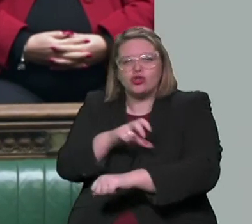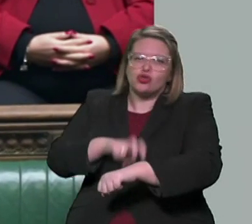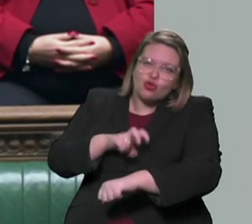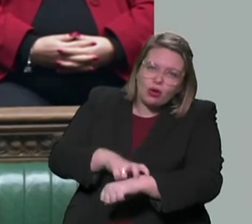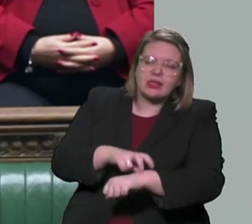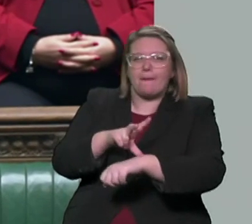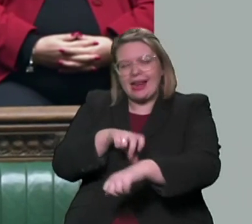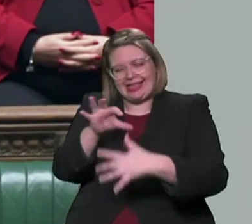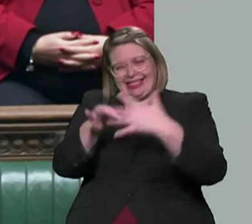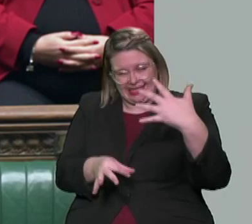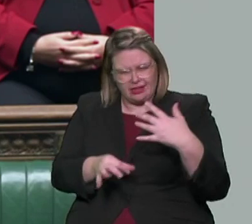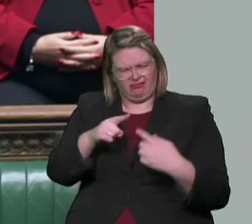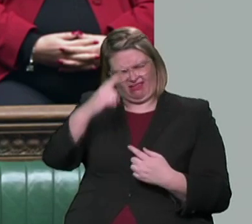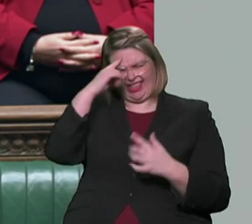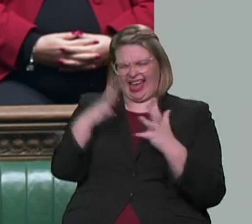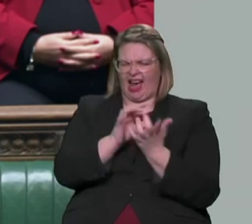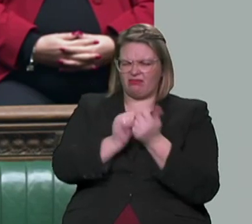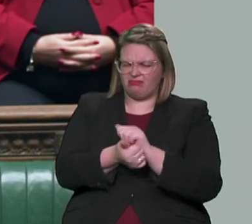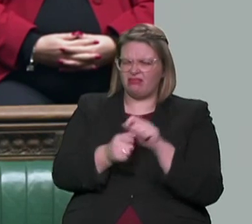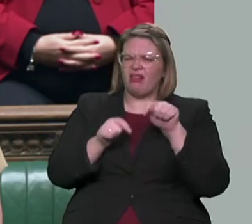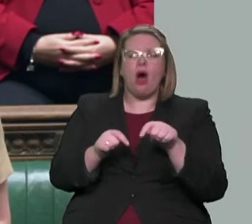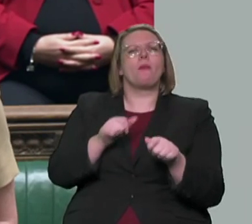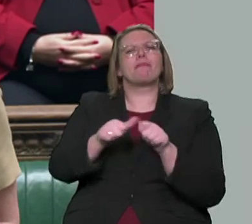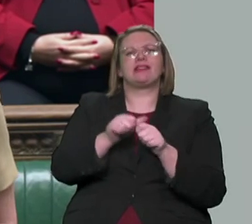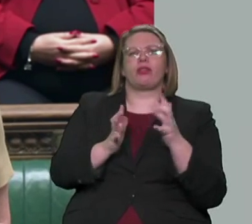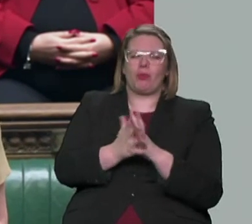Whacking more taxes on to working people.